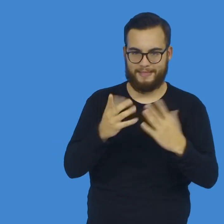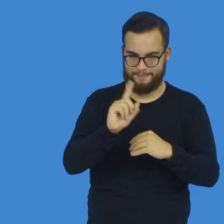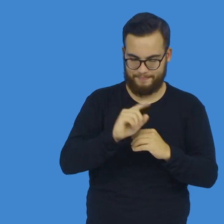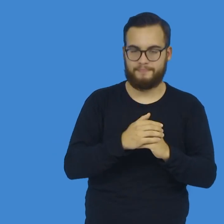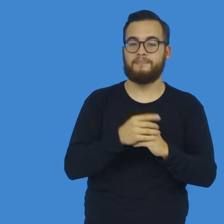no